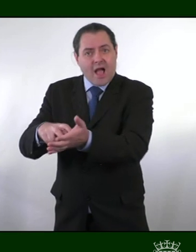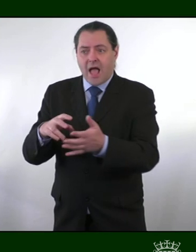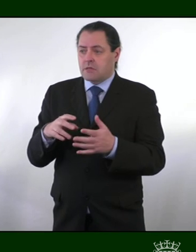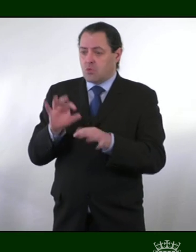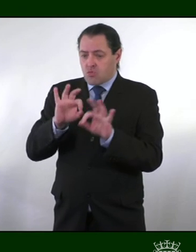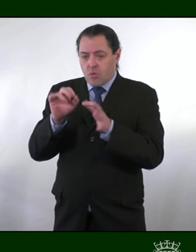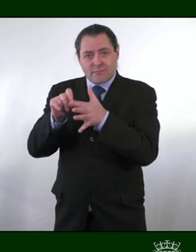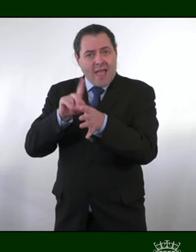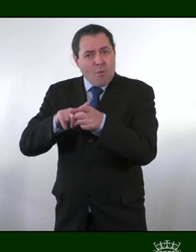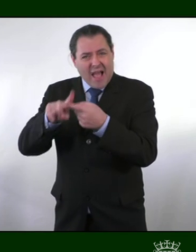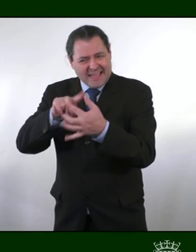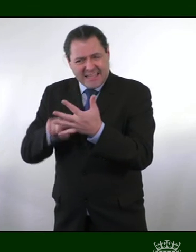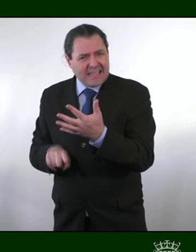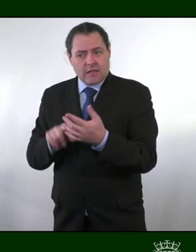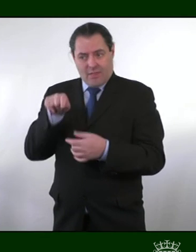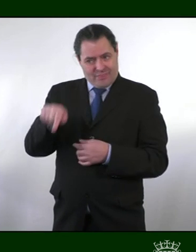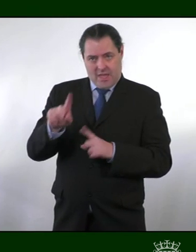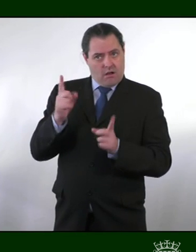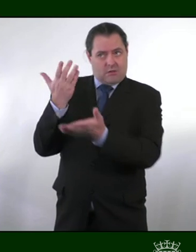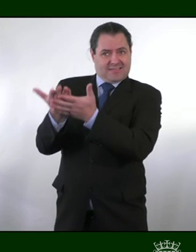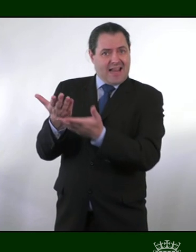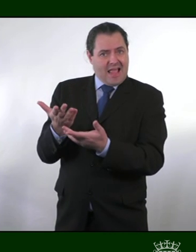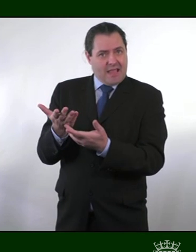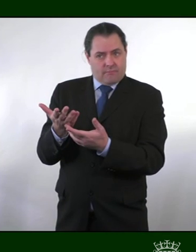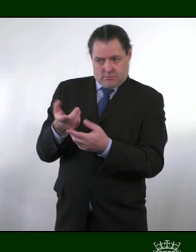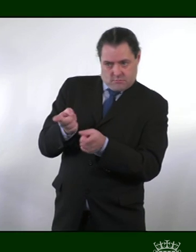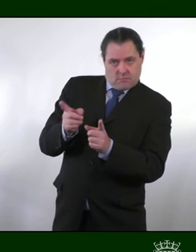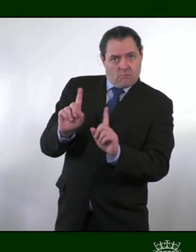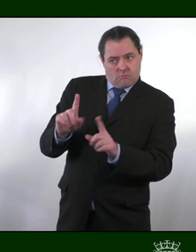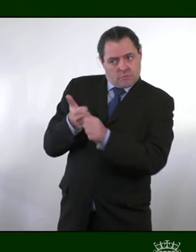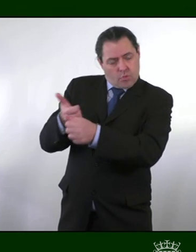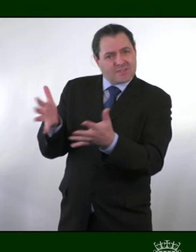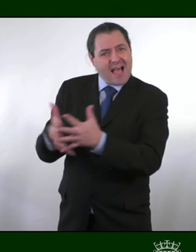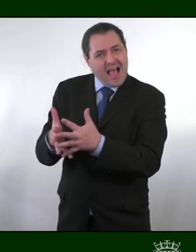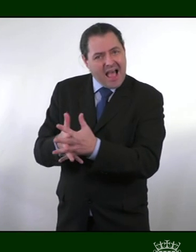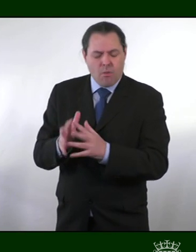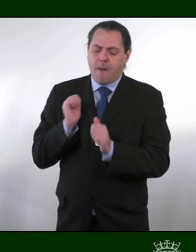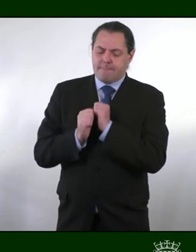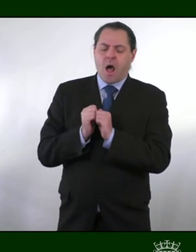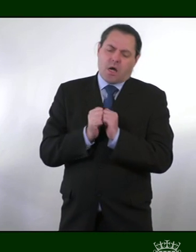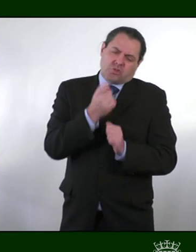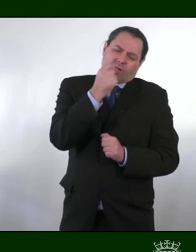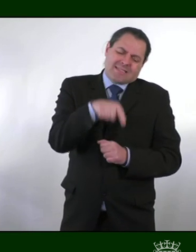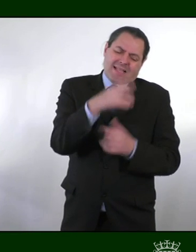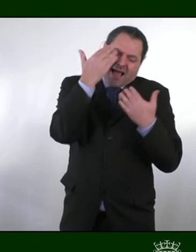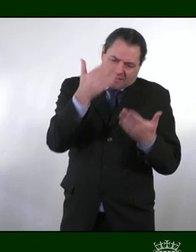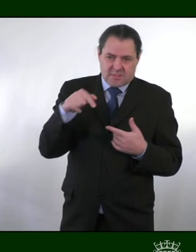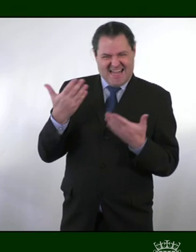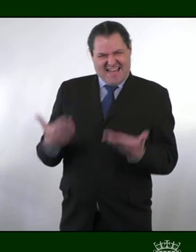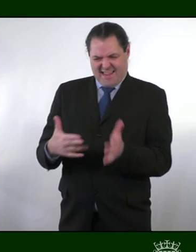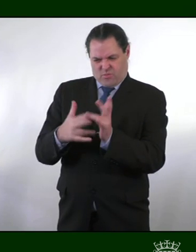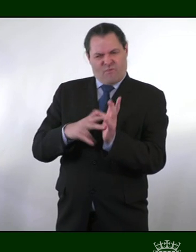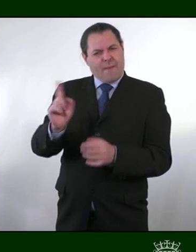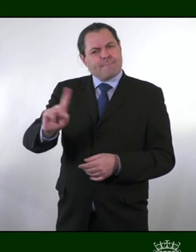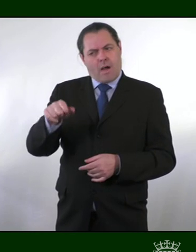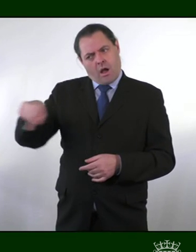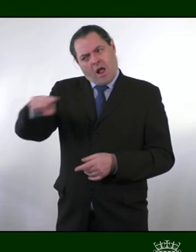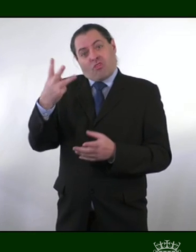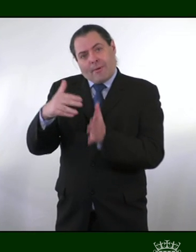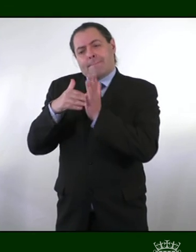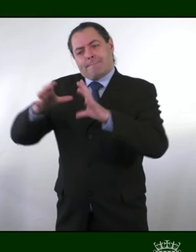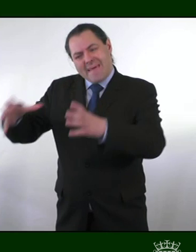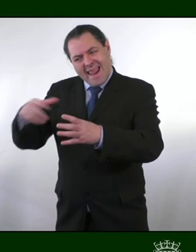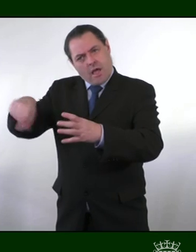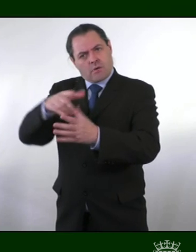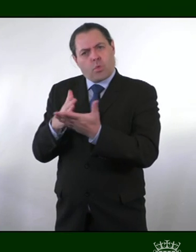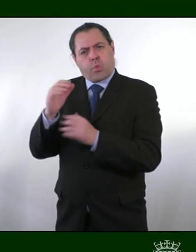He knows this and it is unjustifiable. He might have had some excuse back in March and April, but we are now in November, so I ask him: what does he expect these 3 million people to live on this winter?